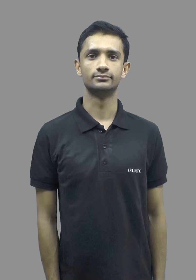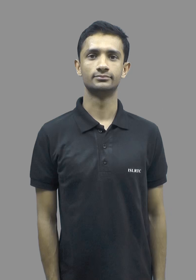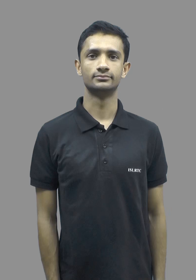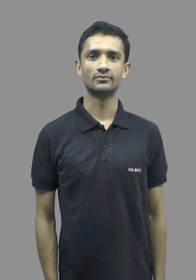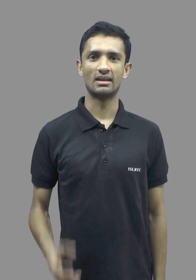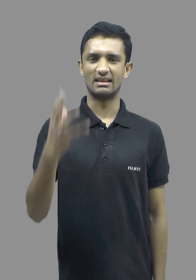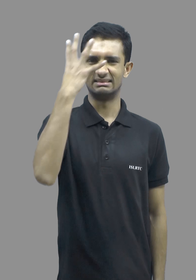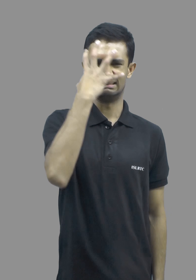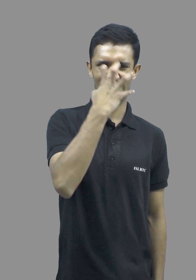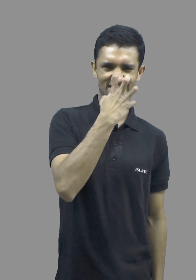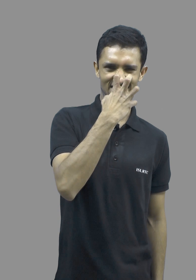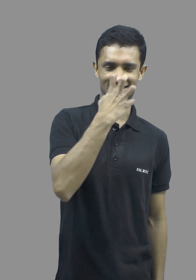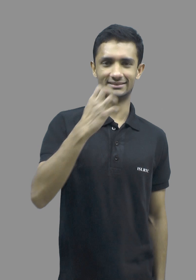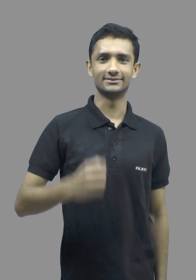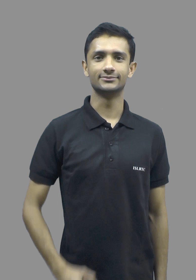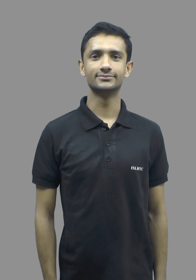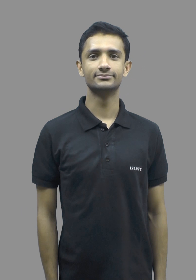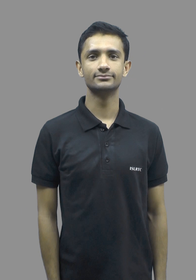Embarrass